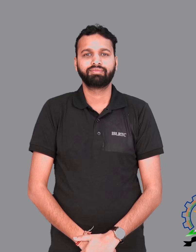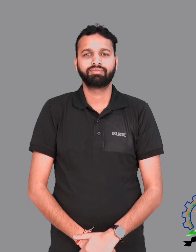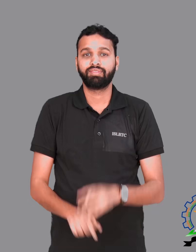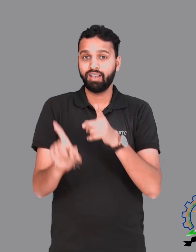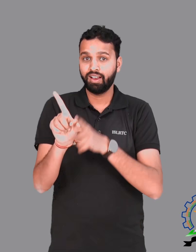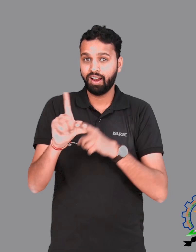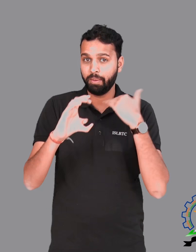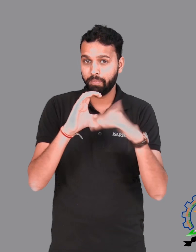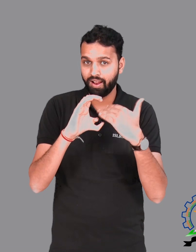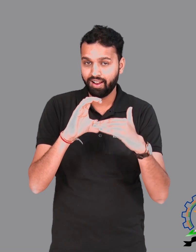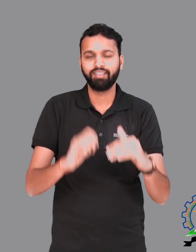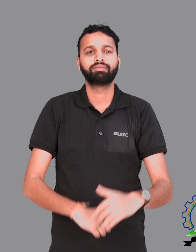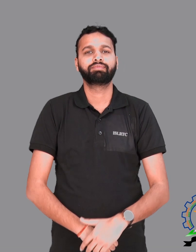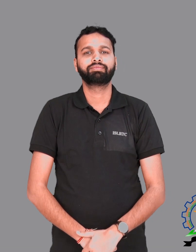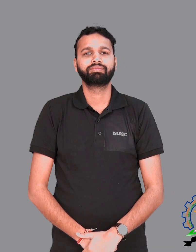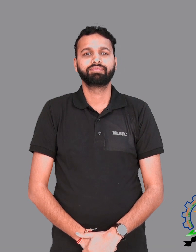Yahoo